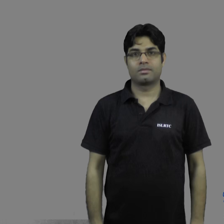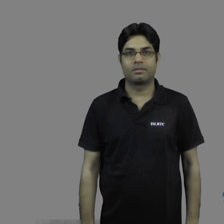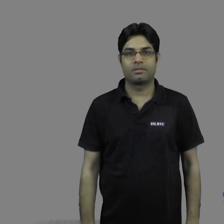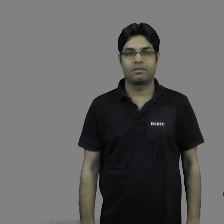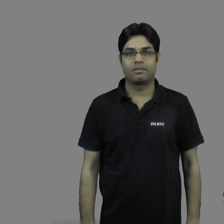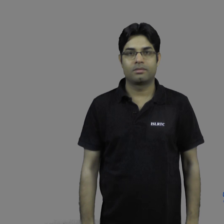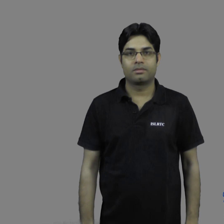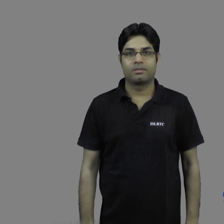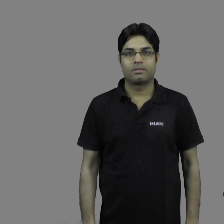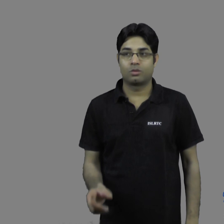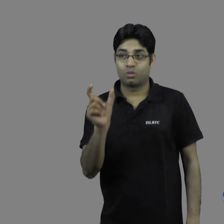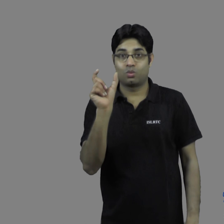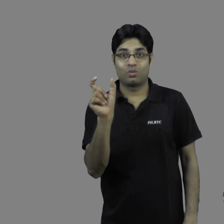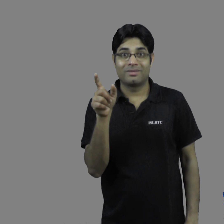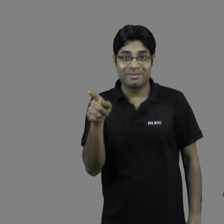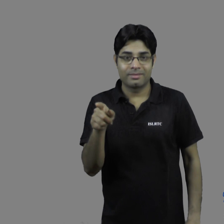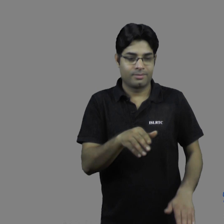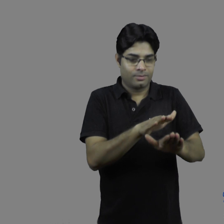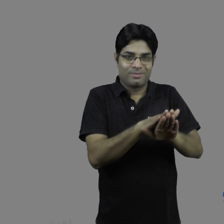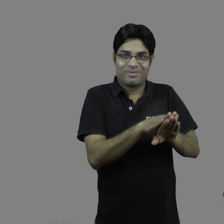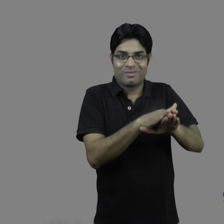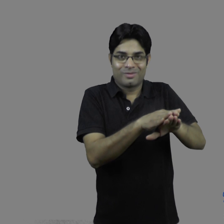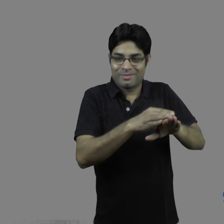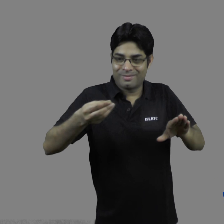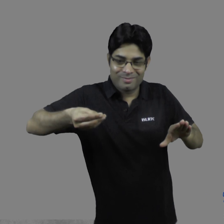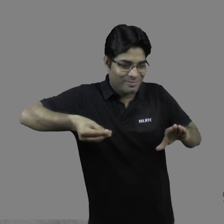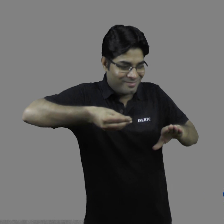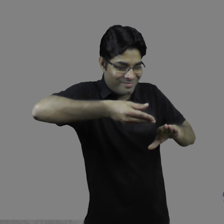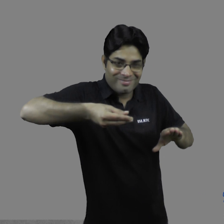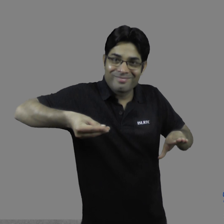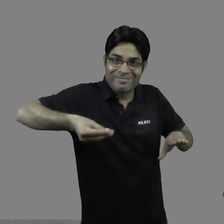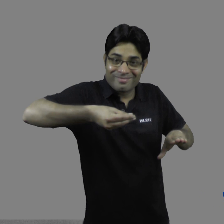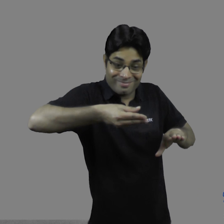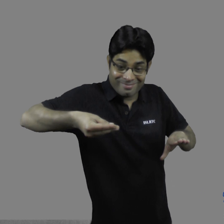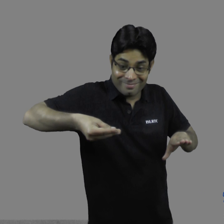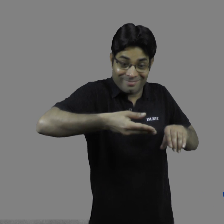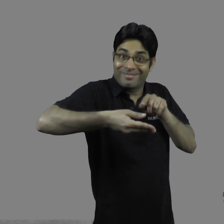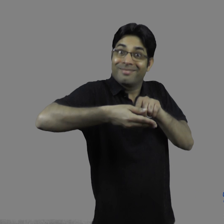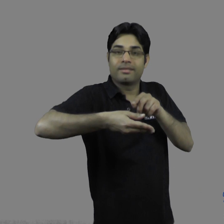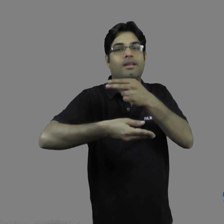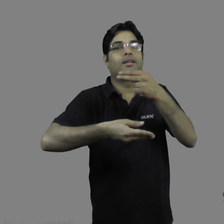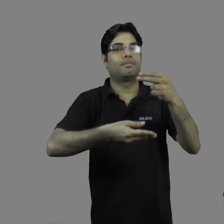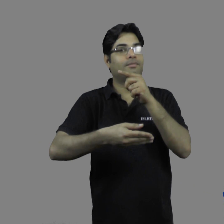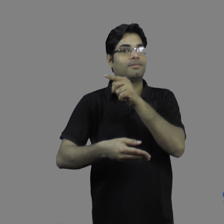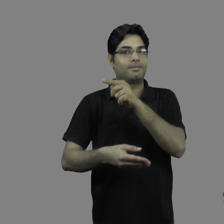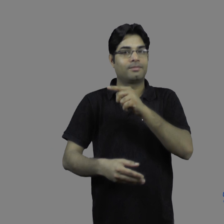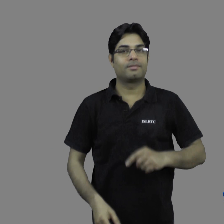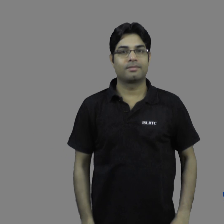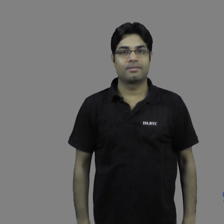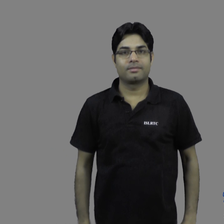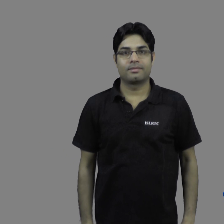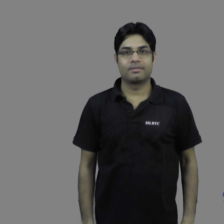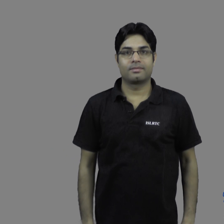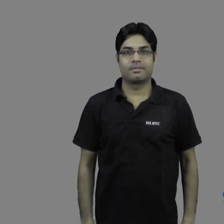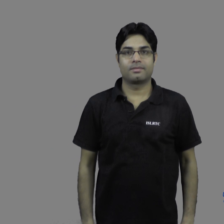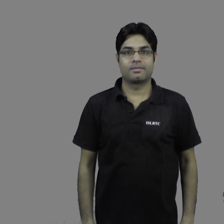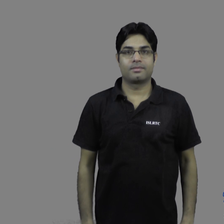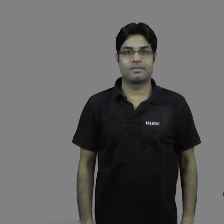Fish Food